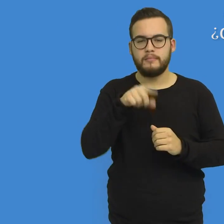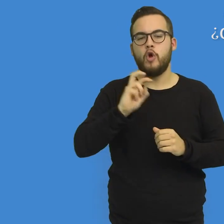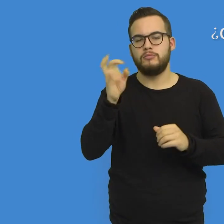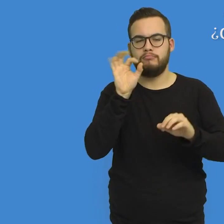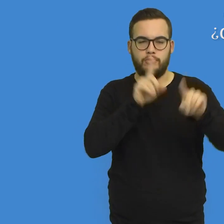otro